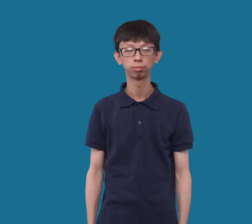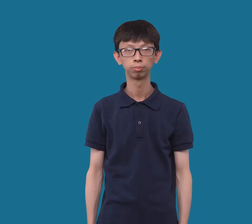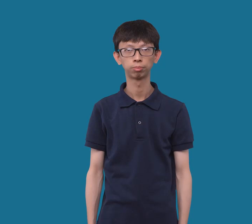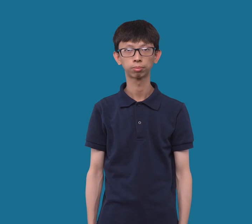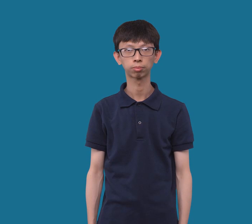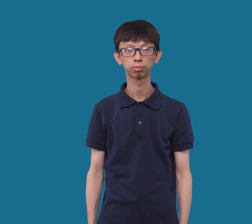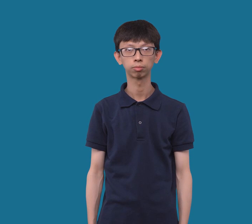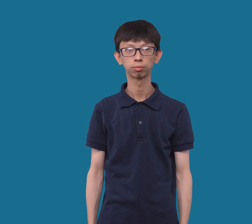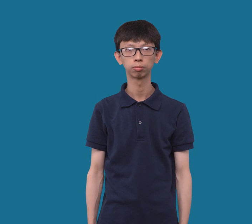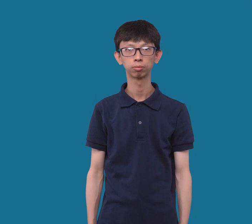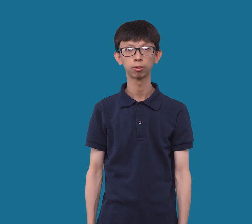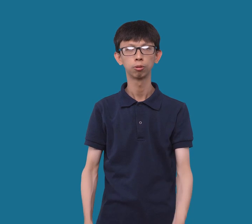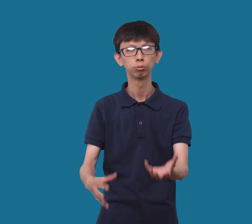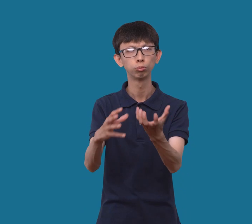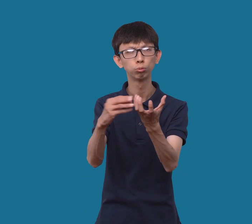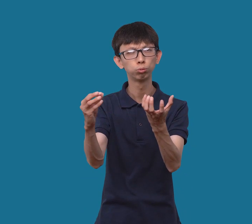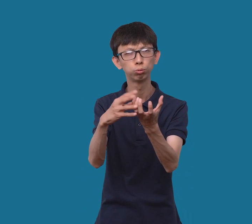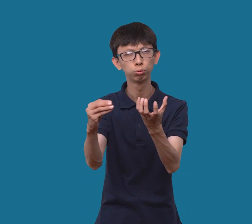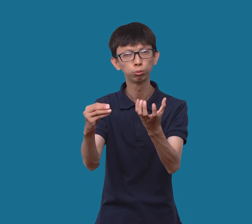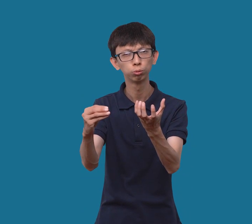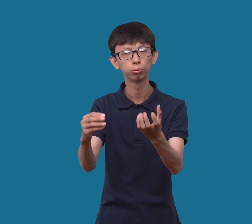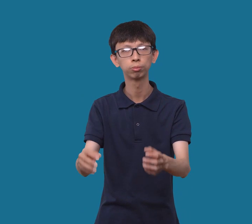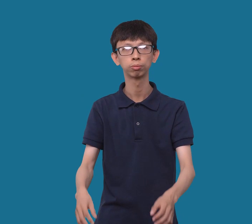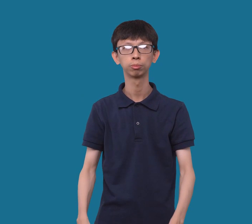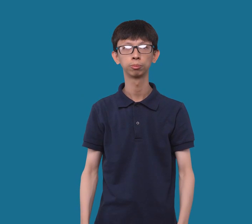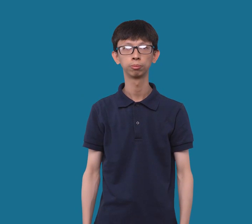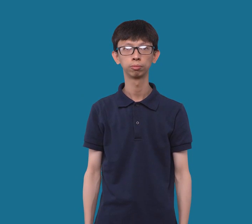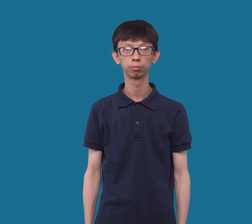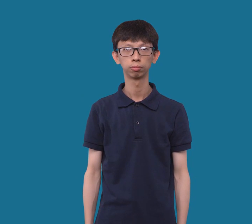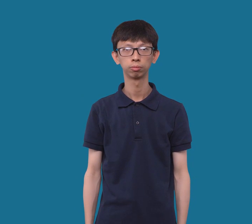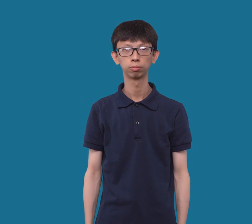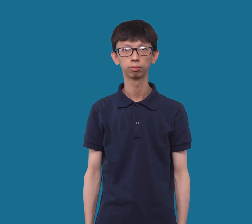bơm (cái bơm)